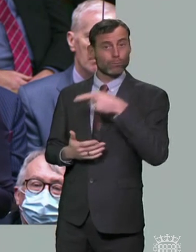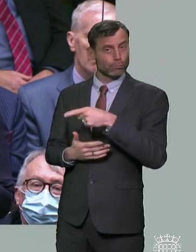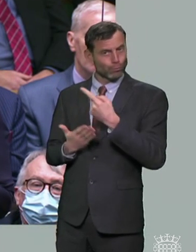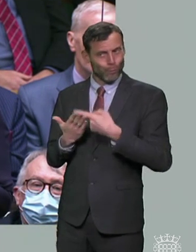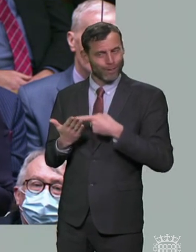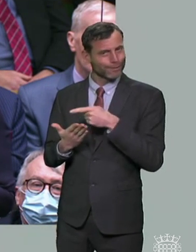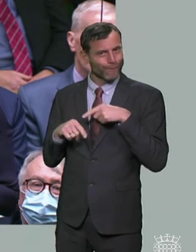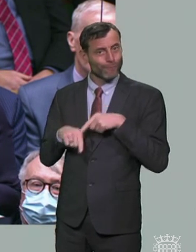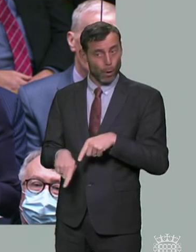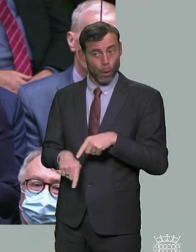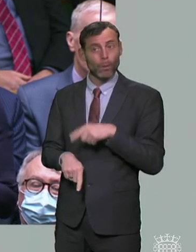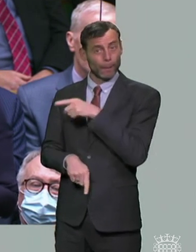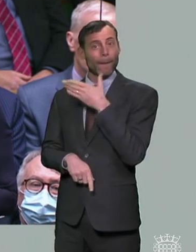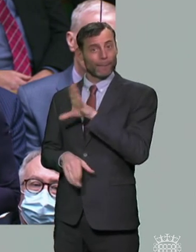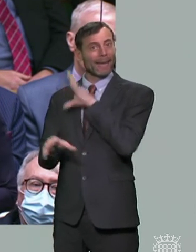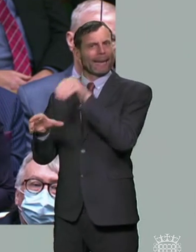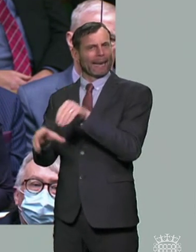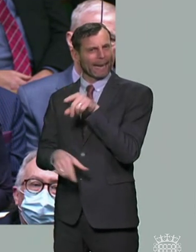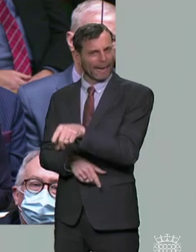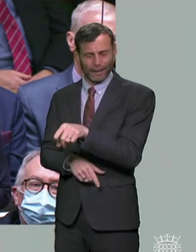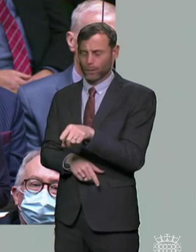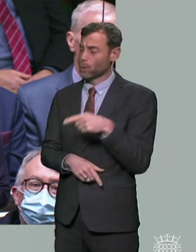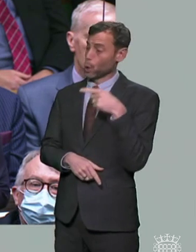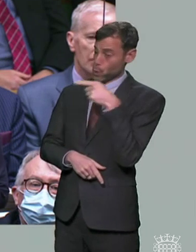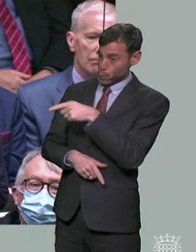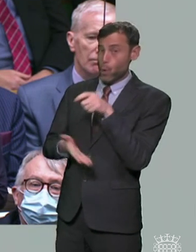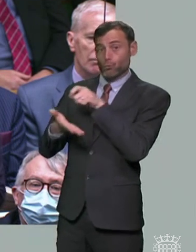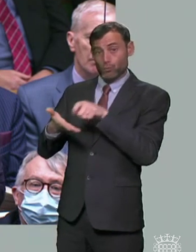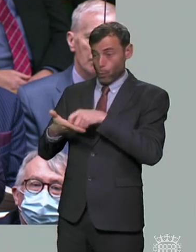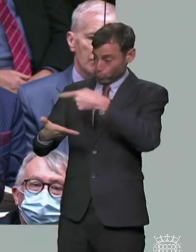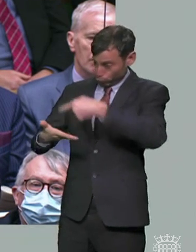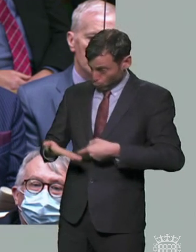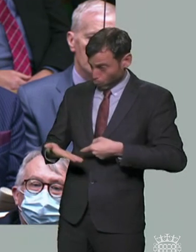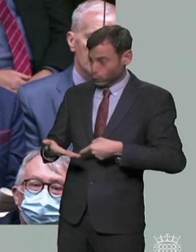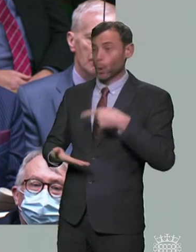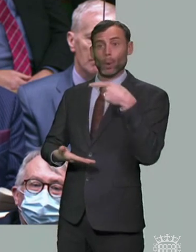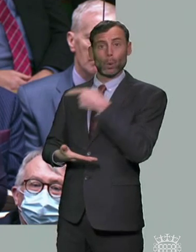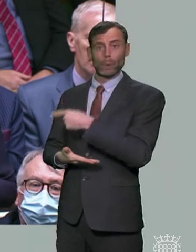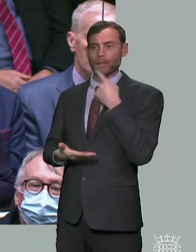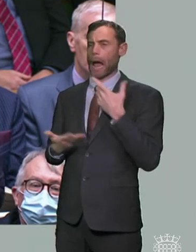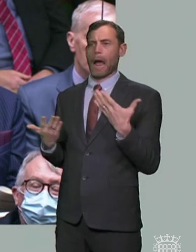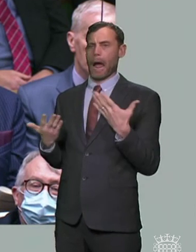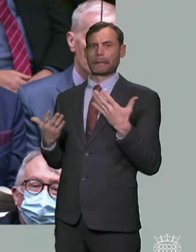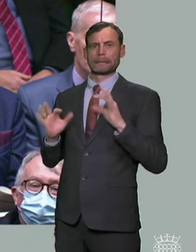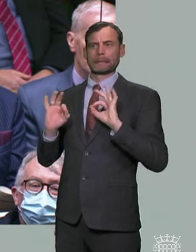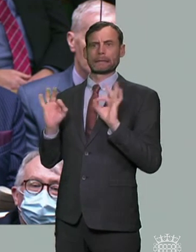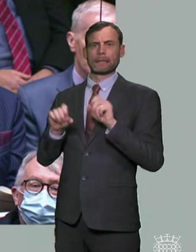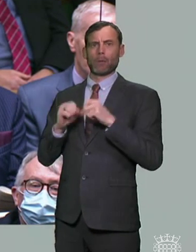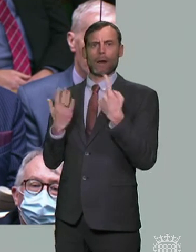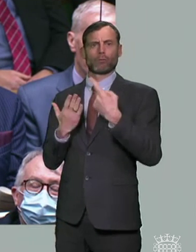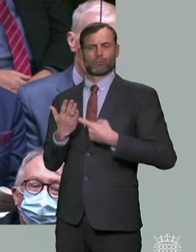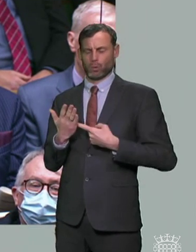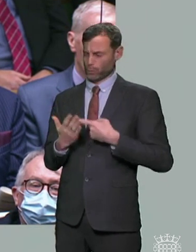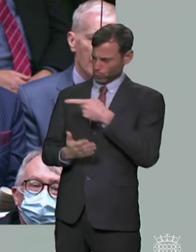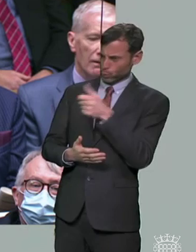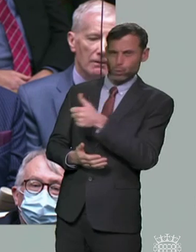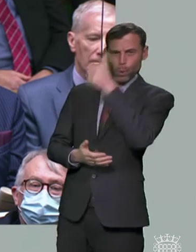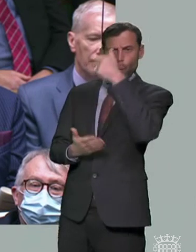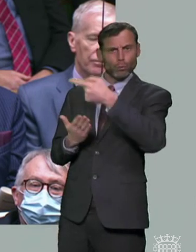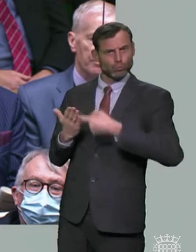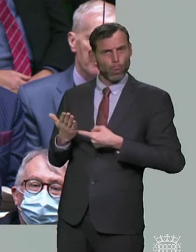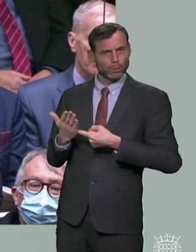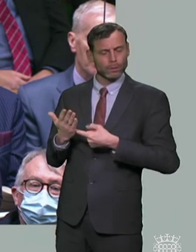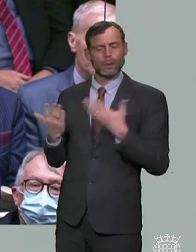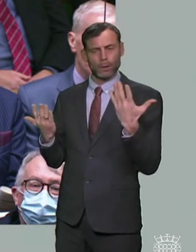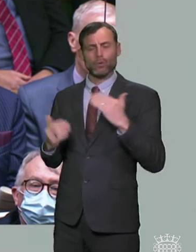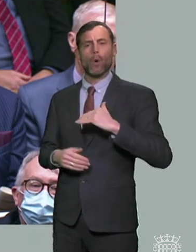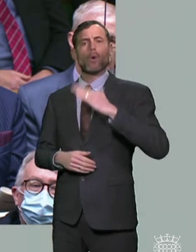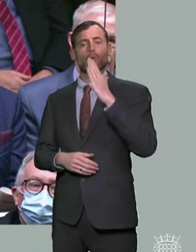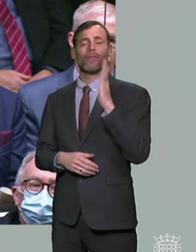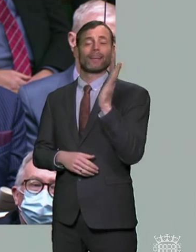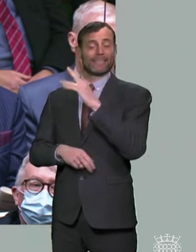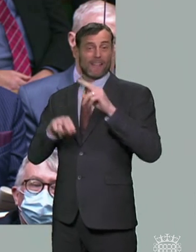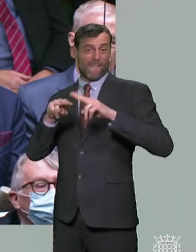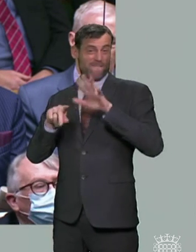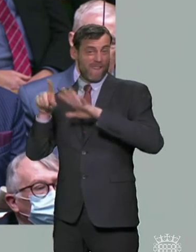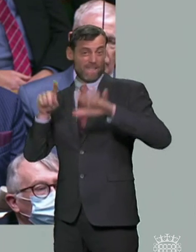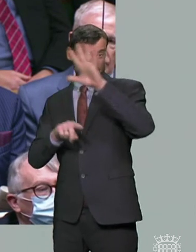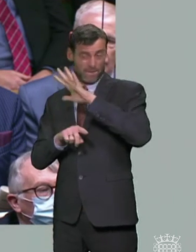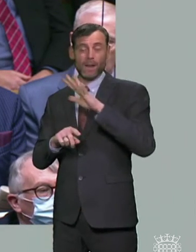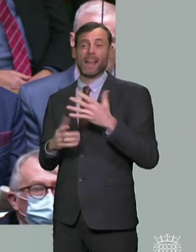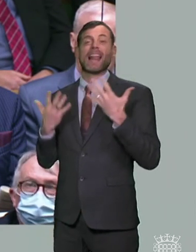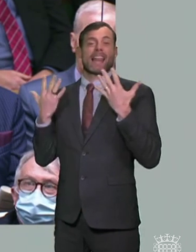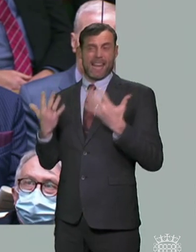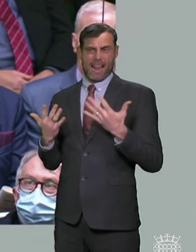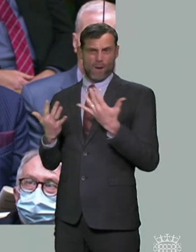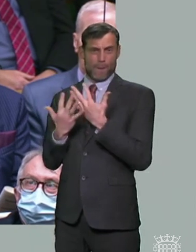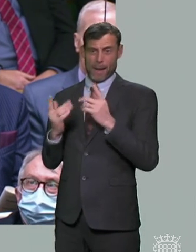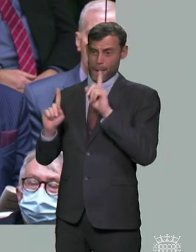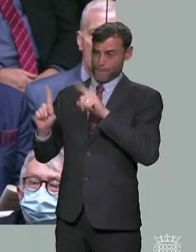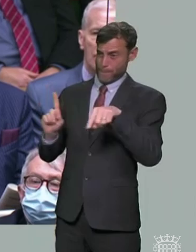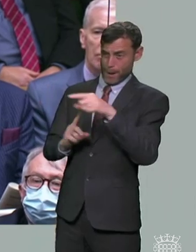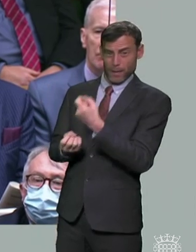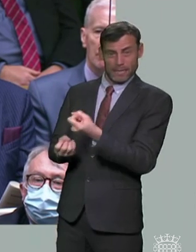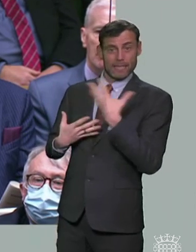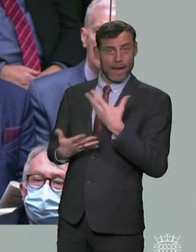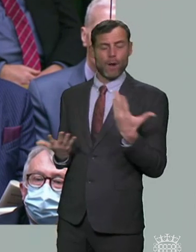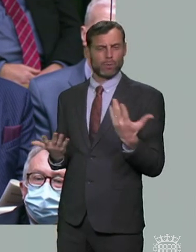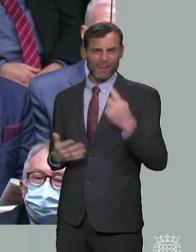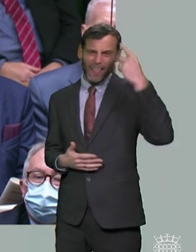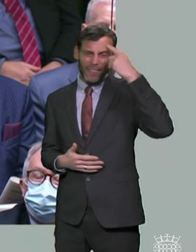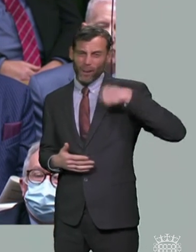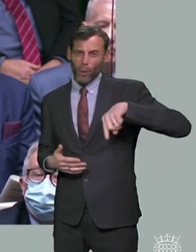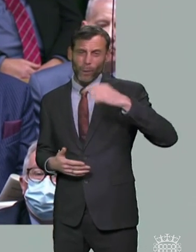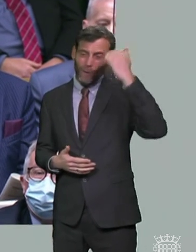Yesterday, from the man who wrote the rules, we heard, “Well, nobody told me what those rules were.” Five weeks ago, the people of North Shropshire were clear, and the people of North East Fife are being clear to me now: no matter the excuse, there is no excuse for taking the British people for fools.